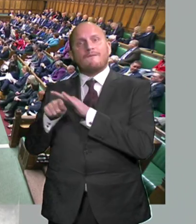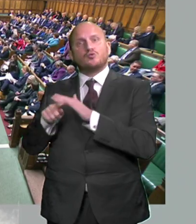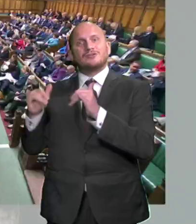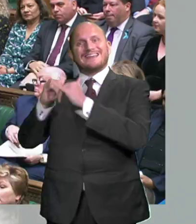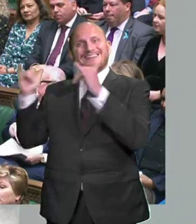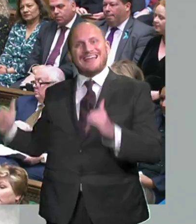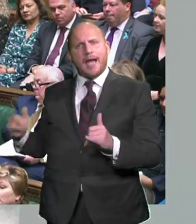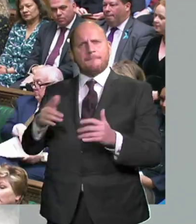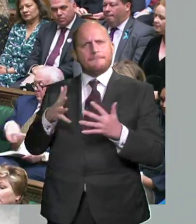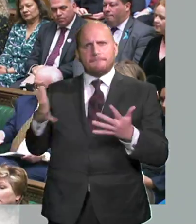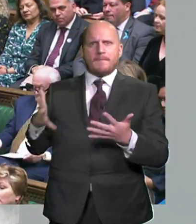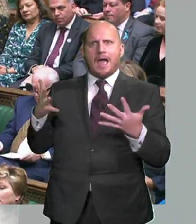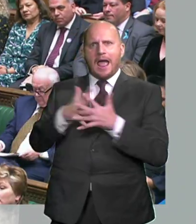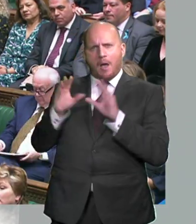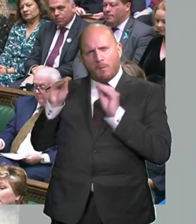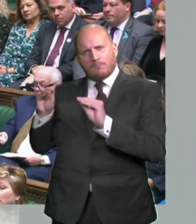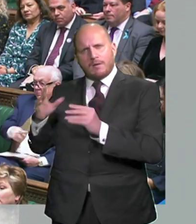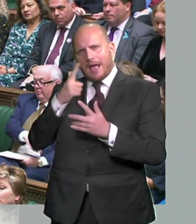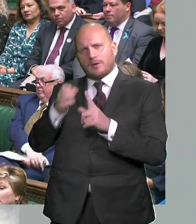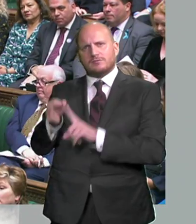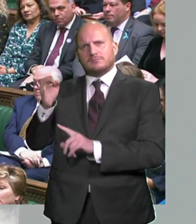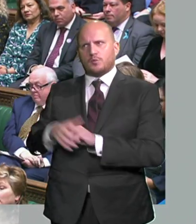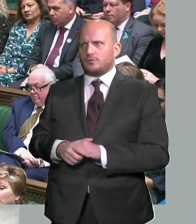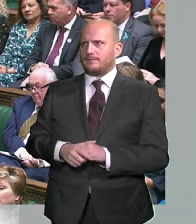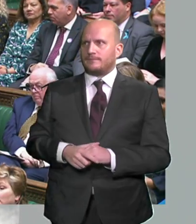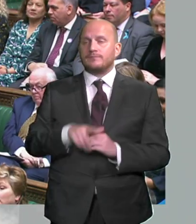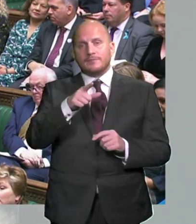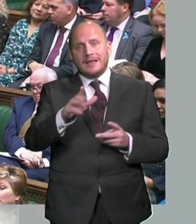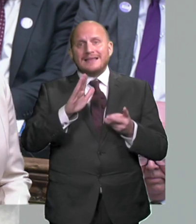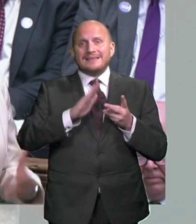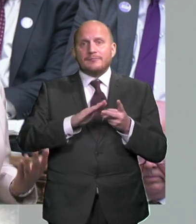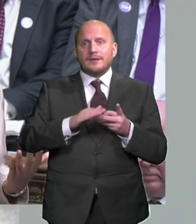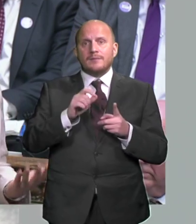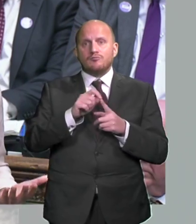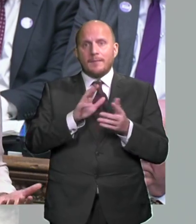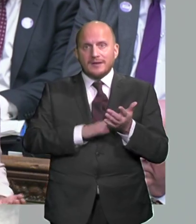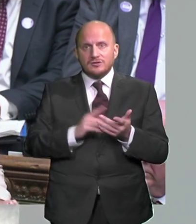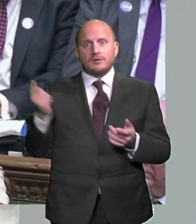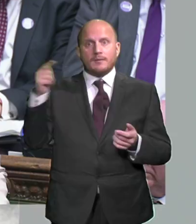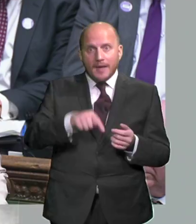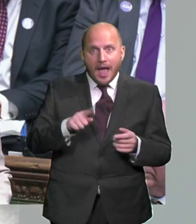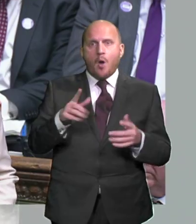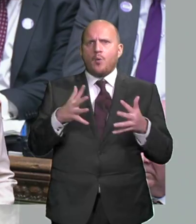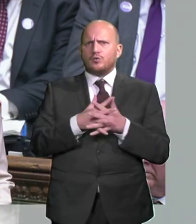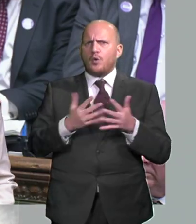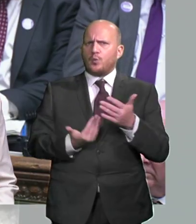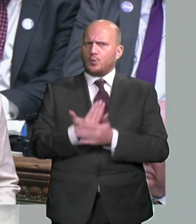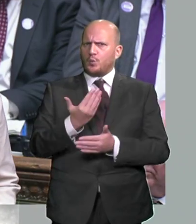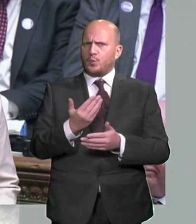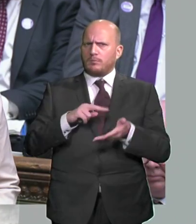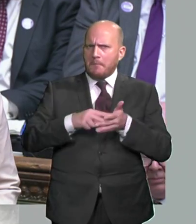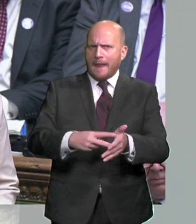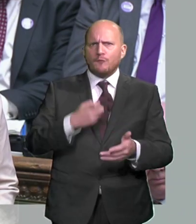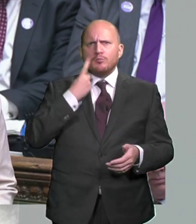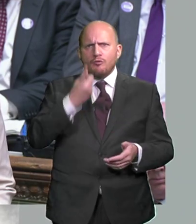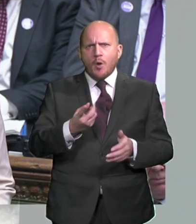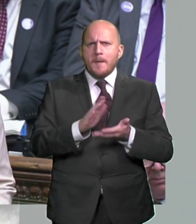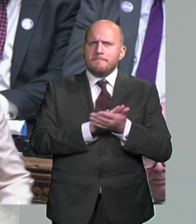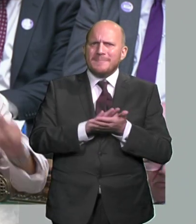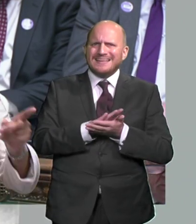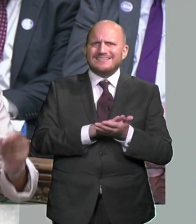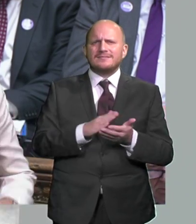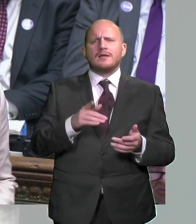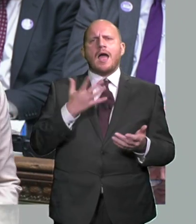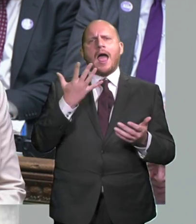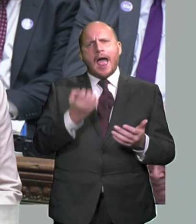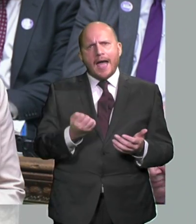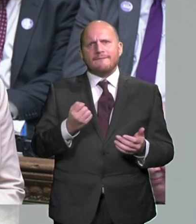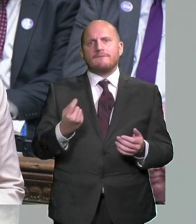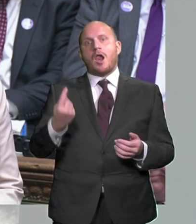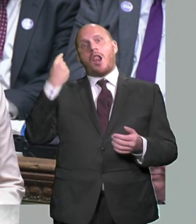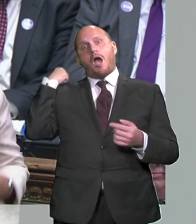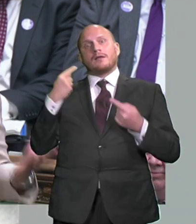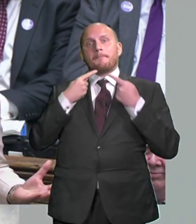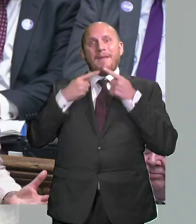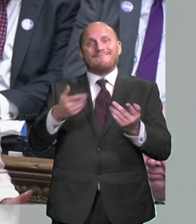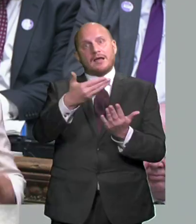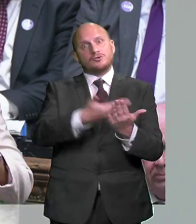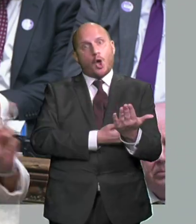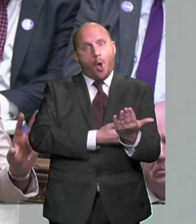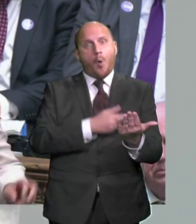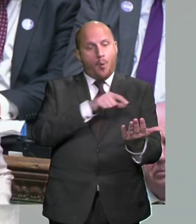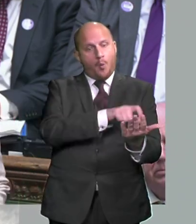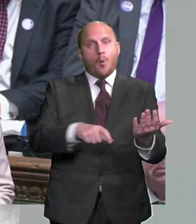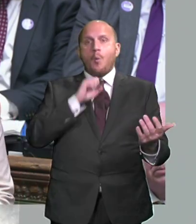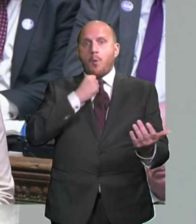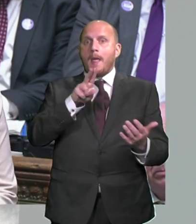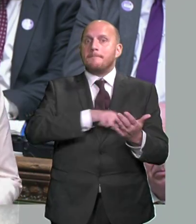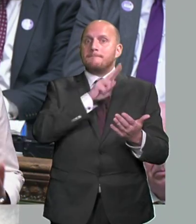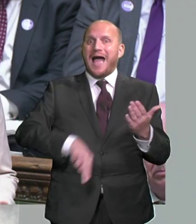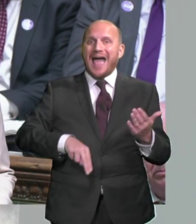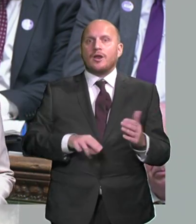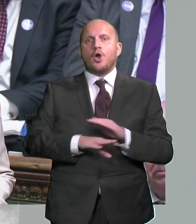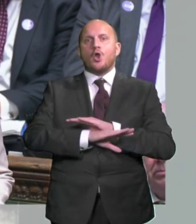Does the Deputy Prime Minister’s comeback, on which I congratulate him, and the new direction of tomorrow, signal that the ban on no-fault evictions from the Conservative manifesto is back on after there was zilch from the previous Prime Minister?